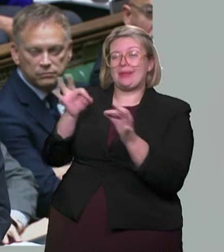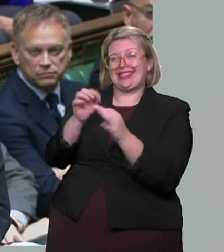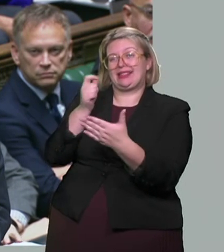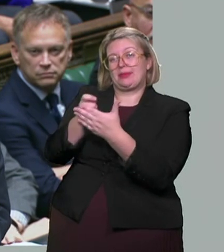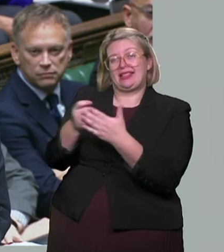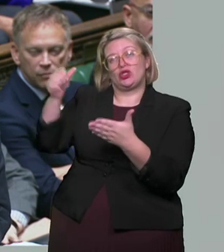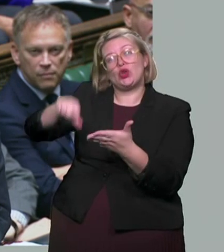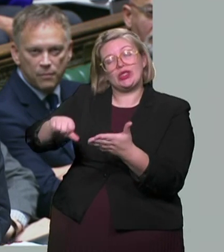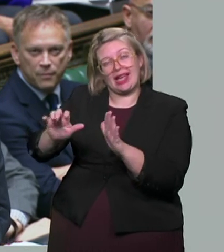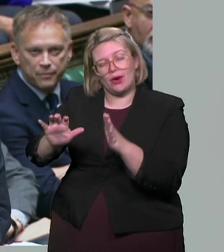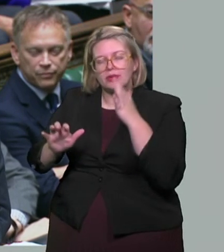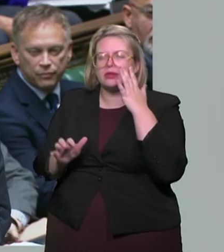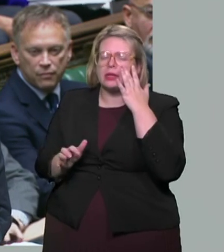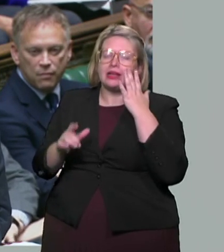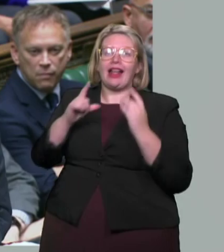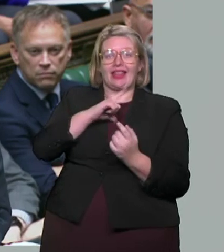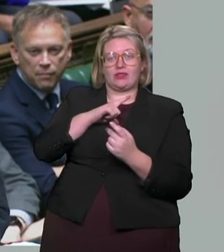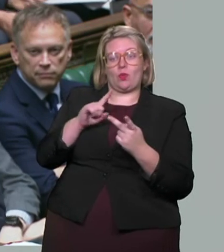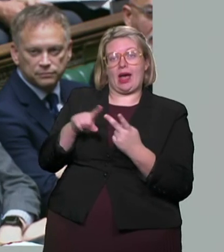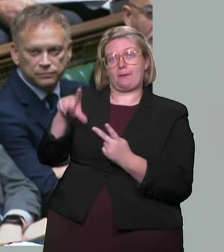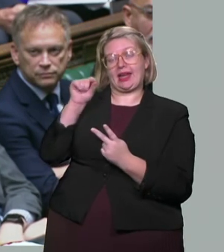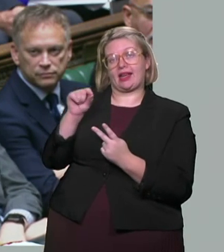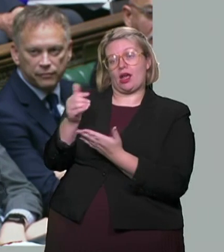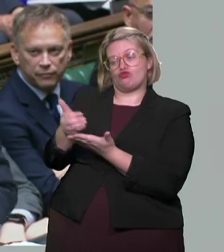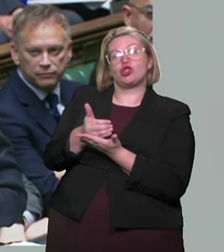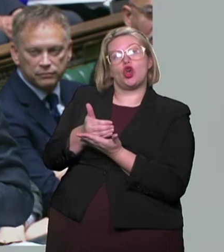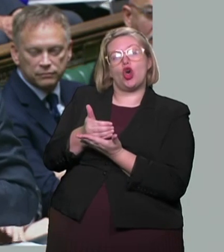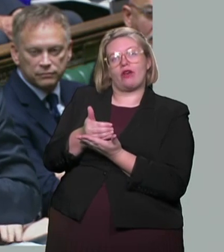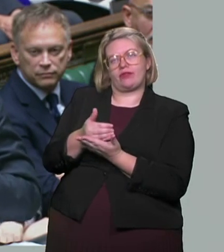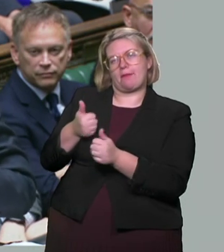That is why it has been selected as a reserve cluster.